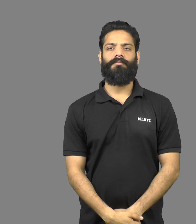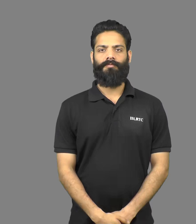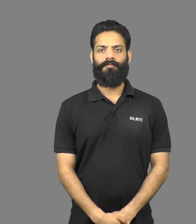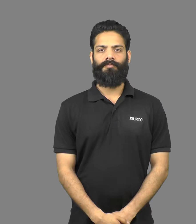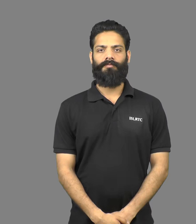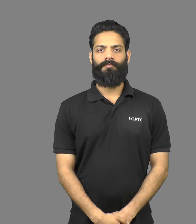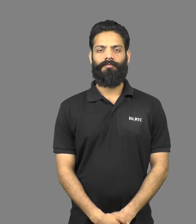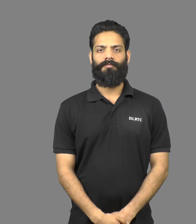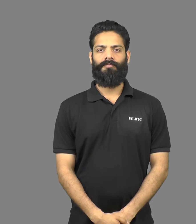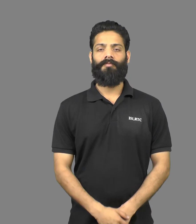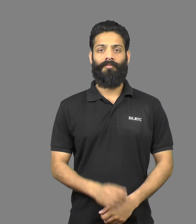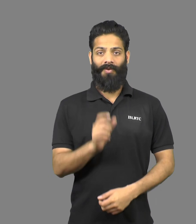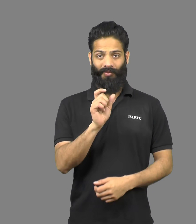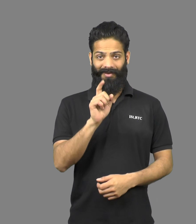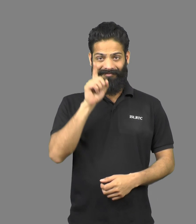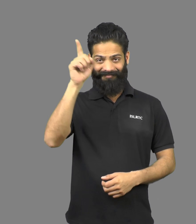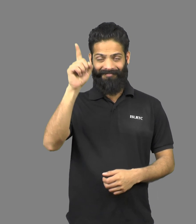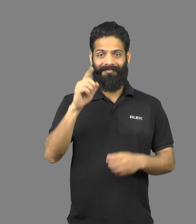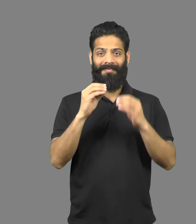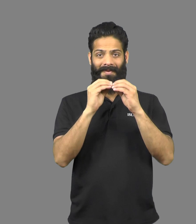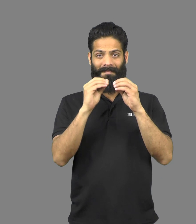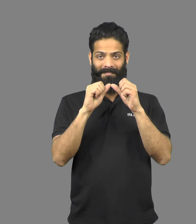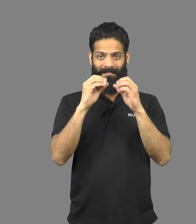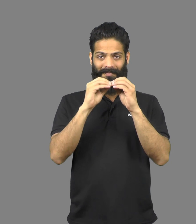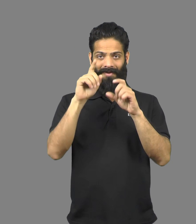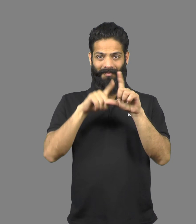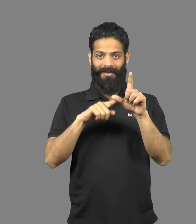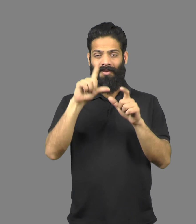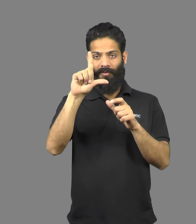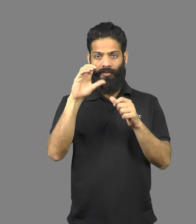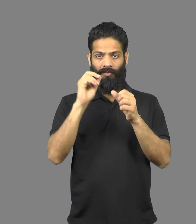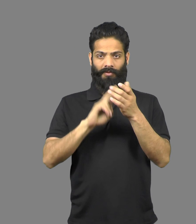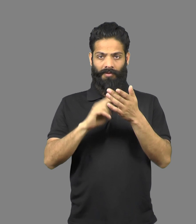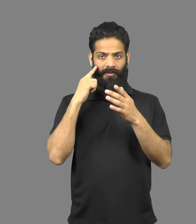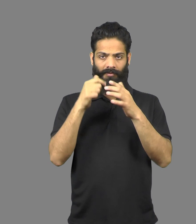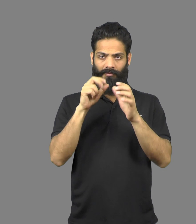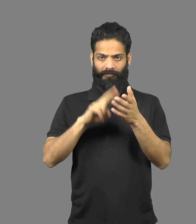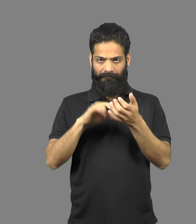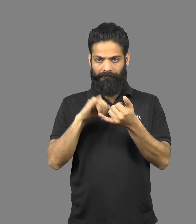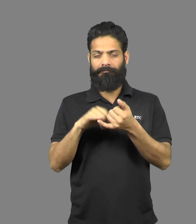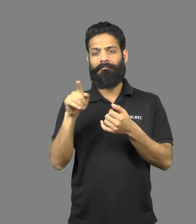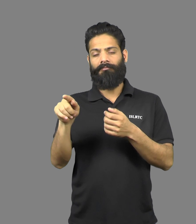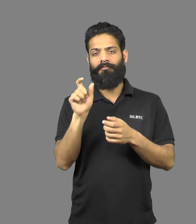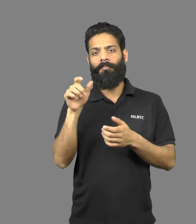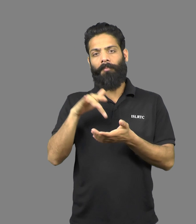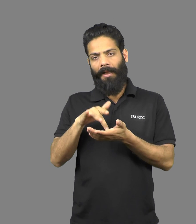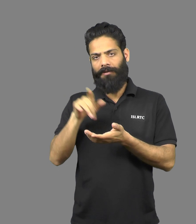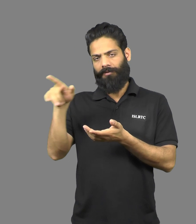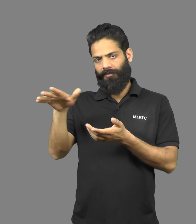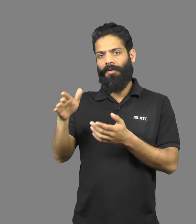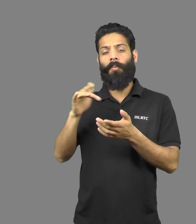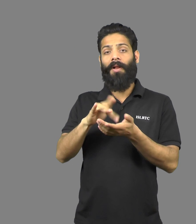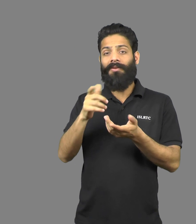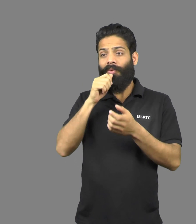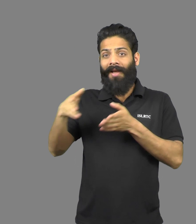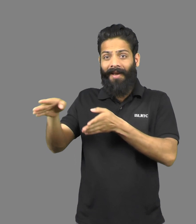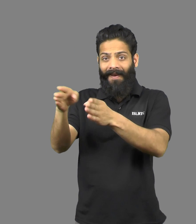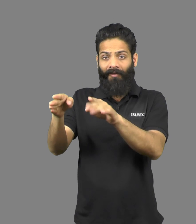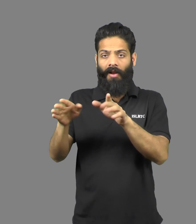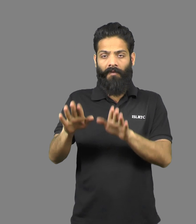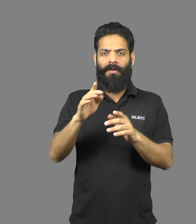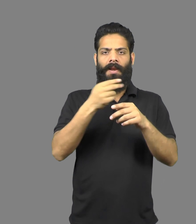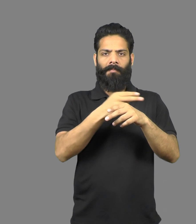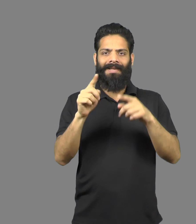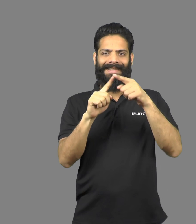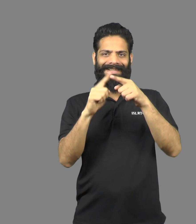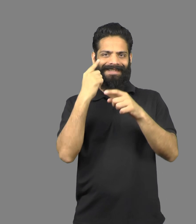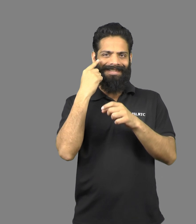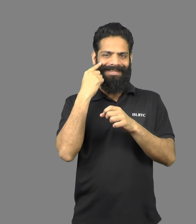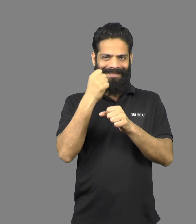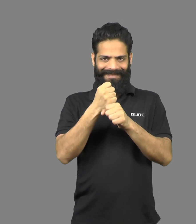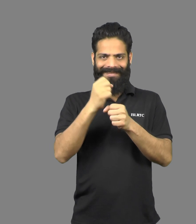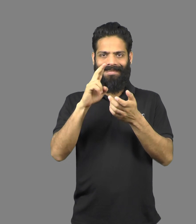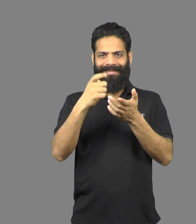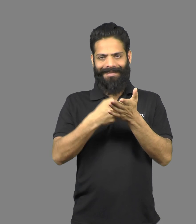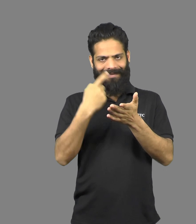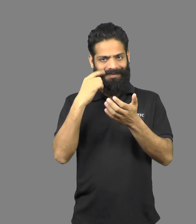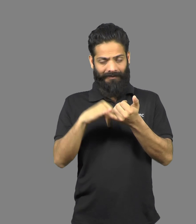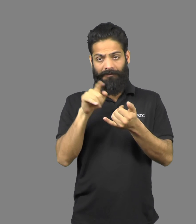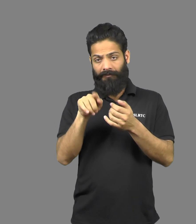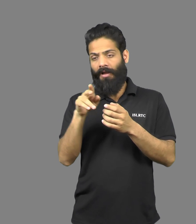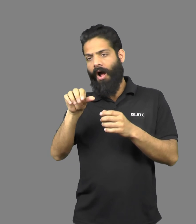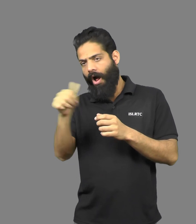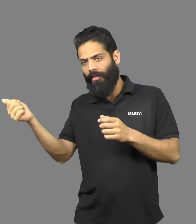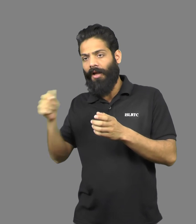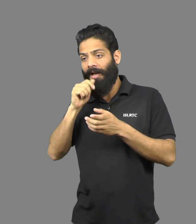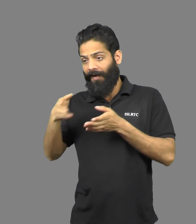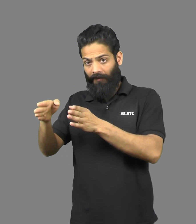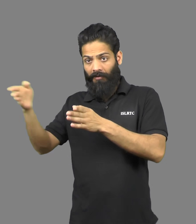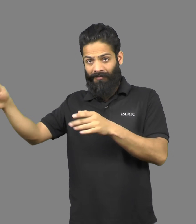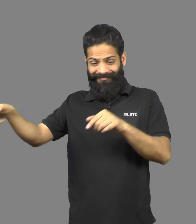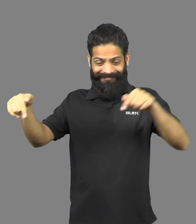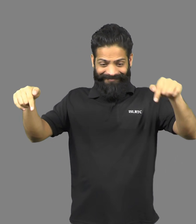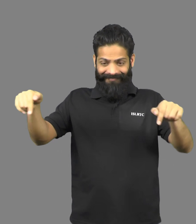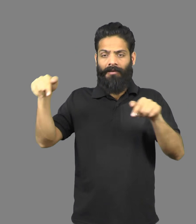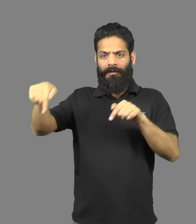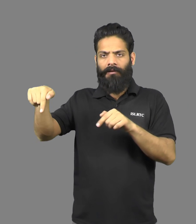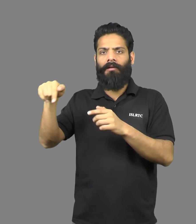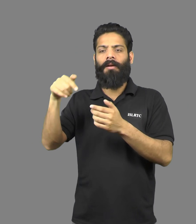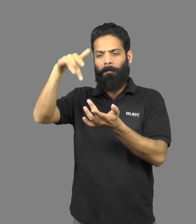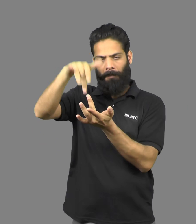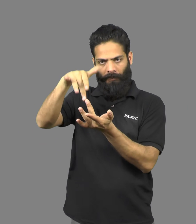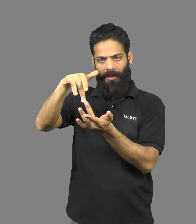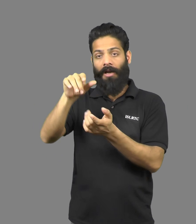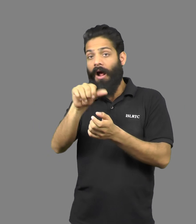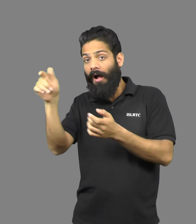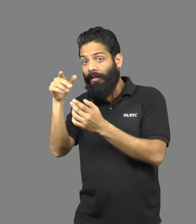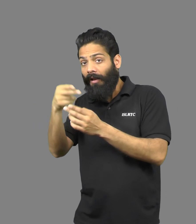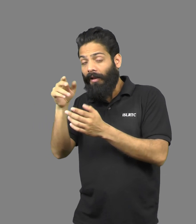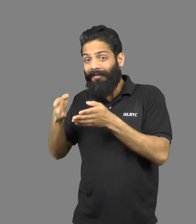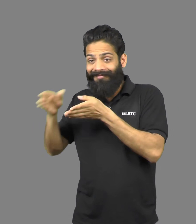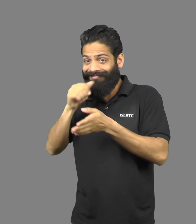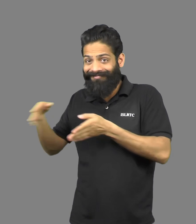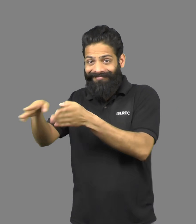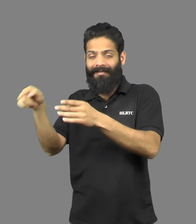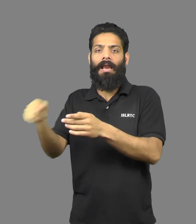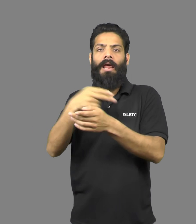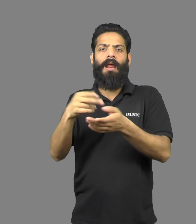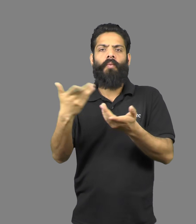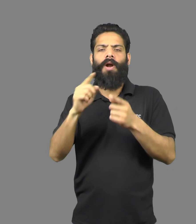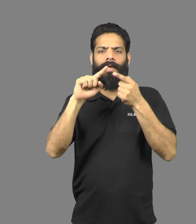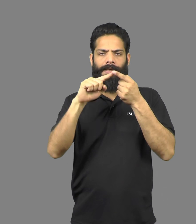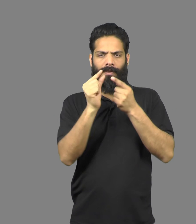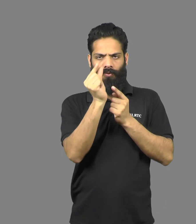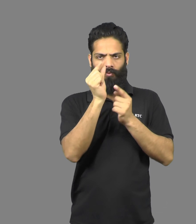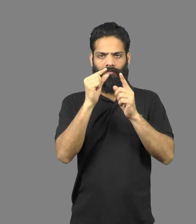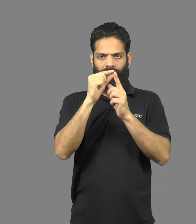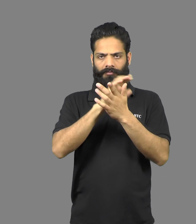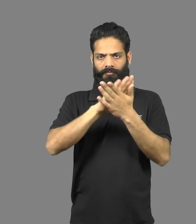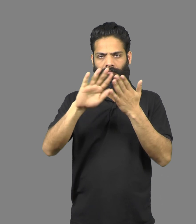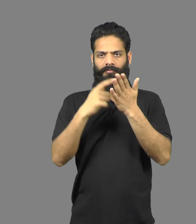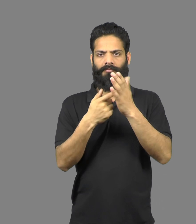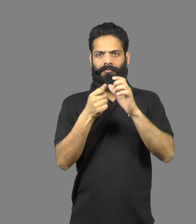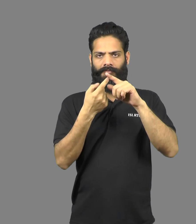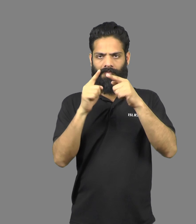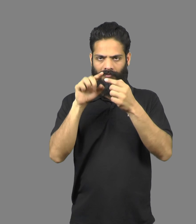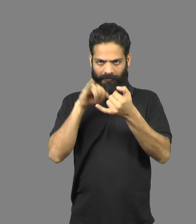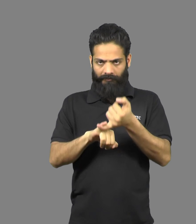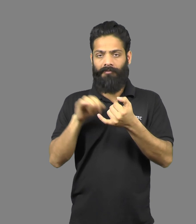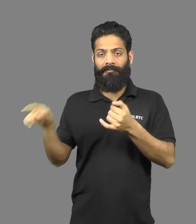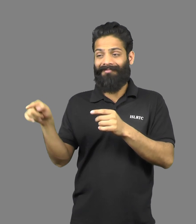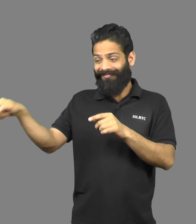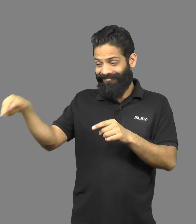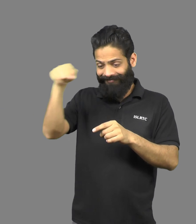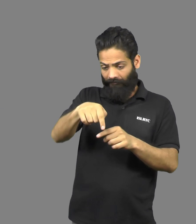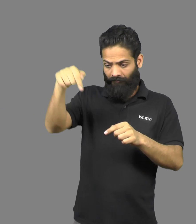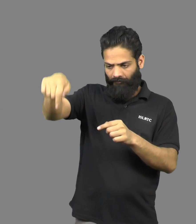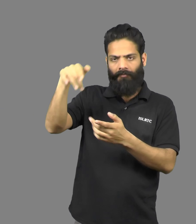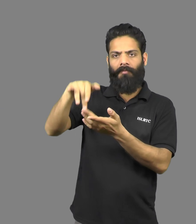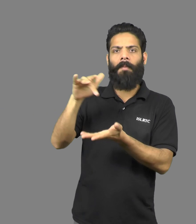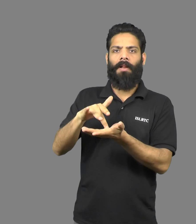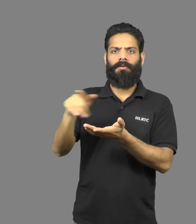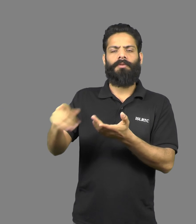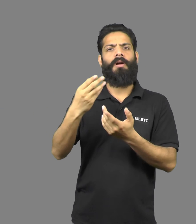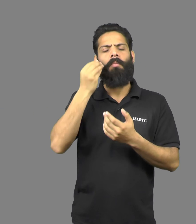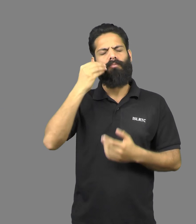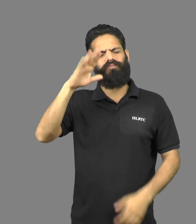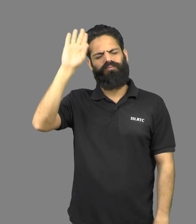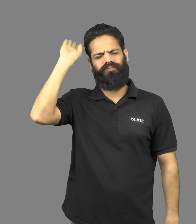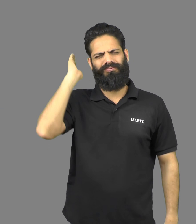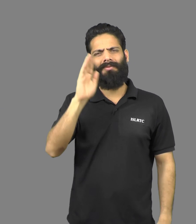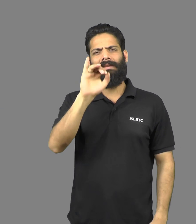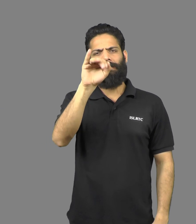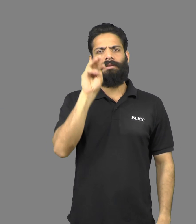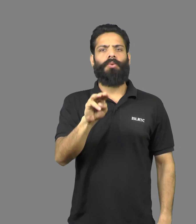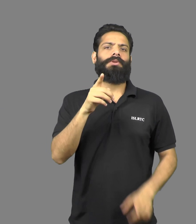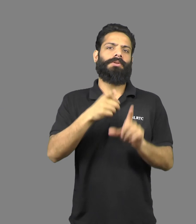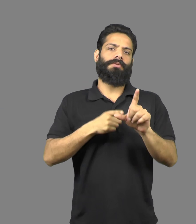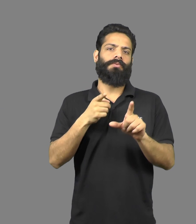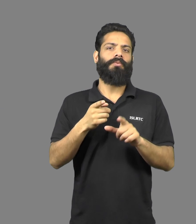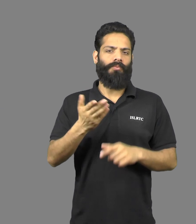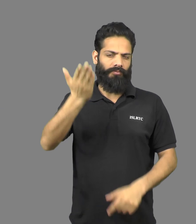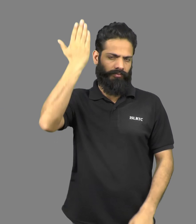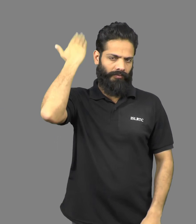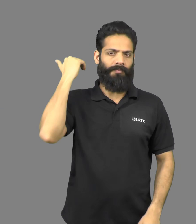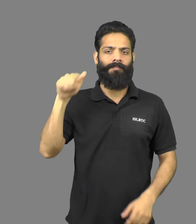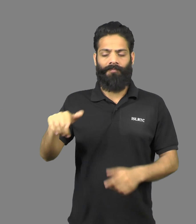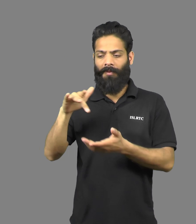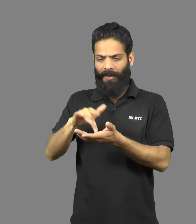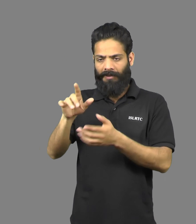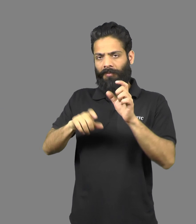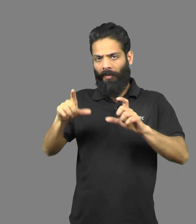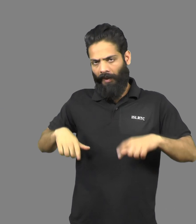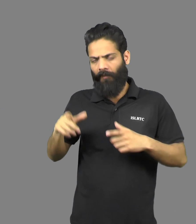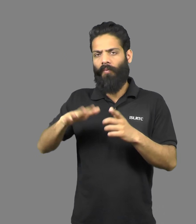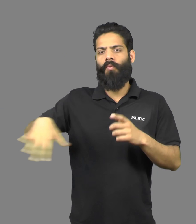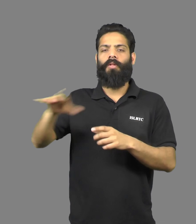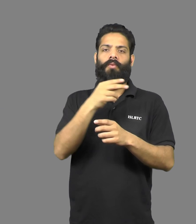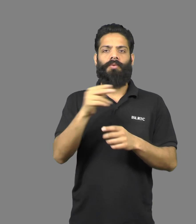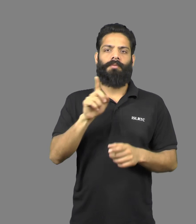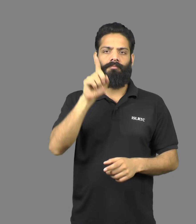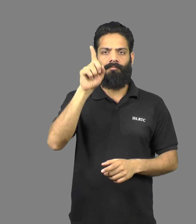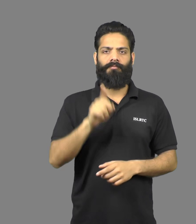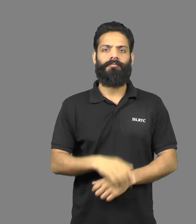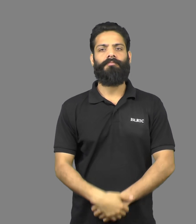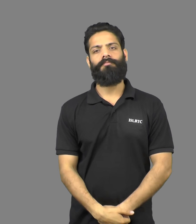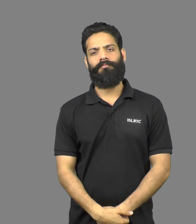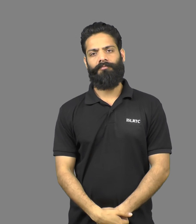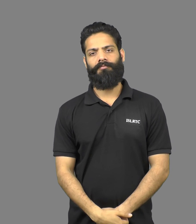Babylonians